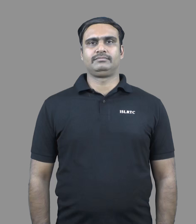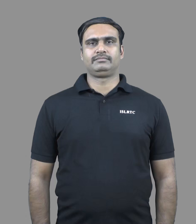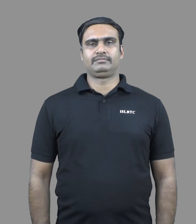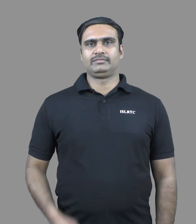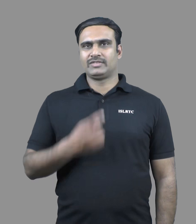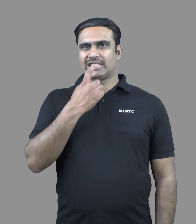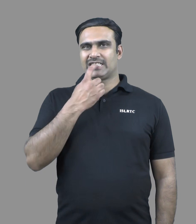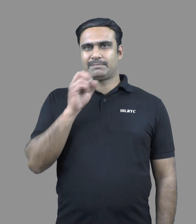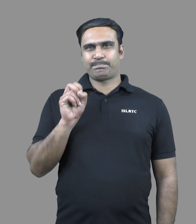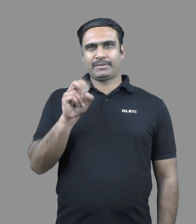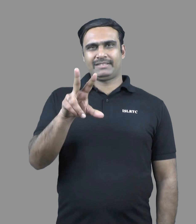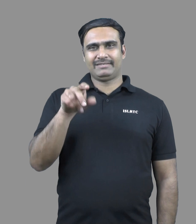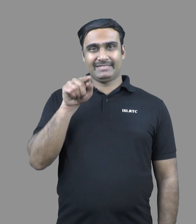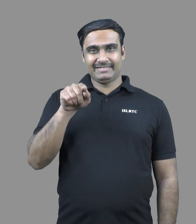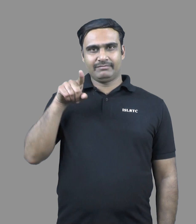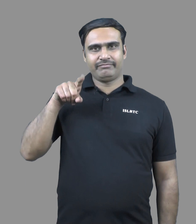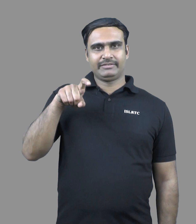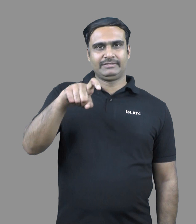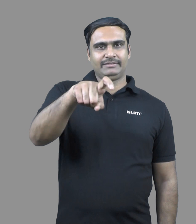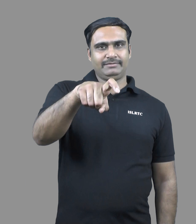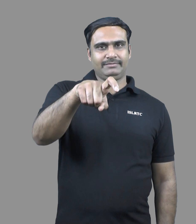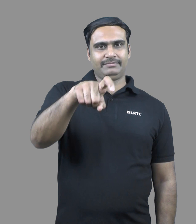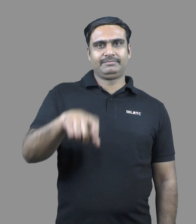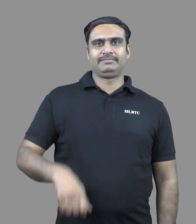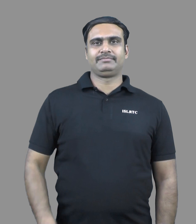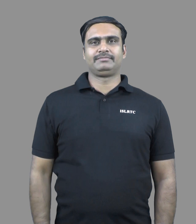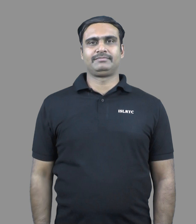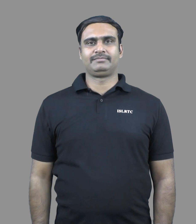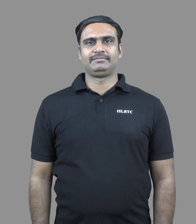Sperm